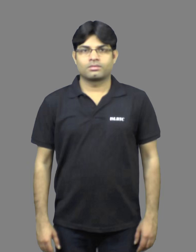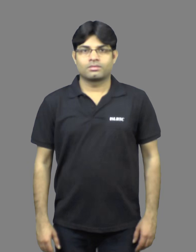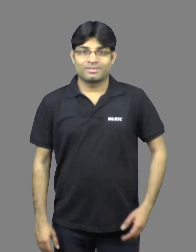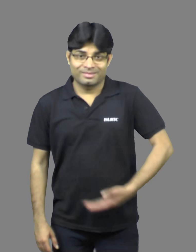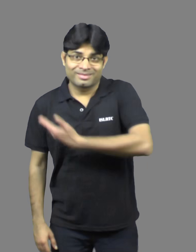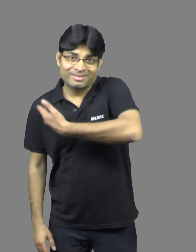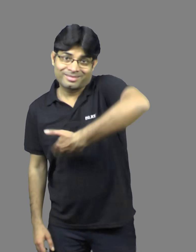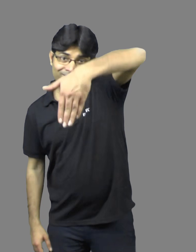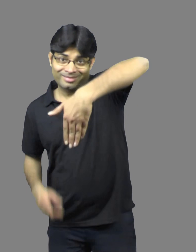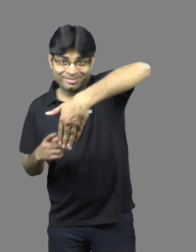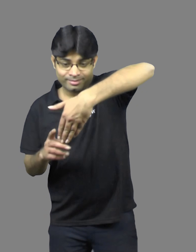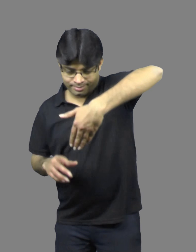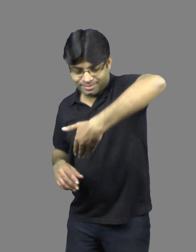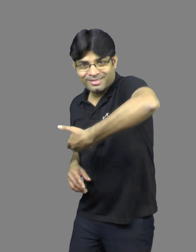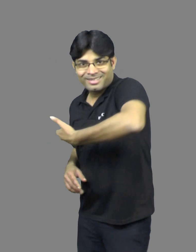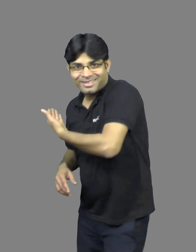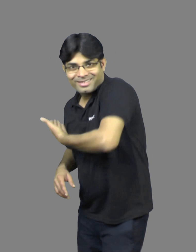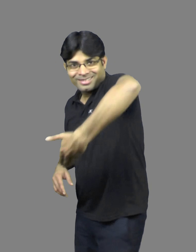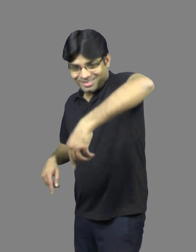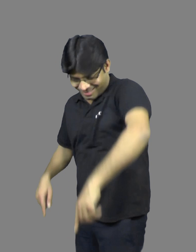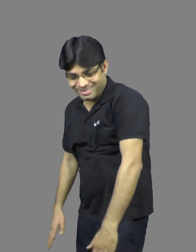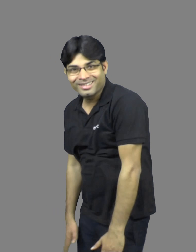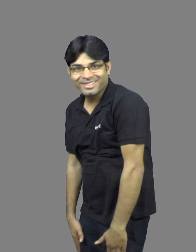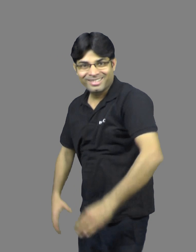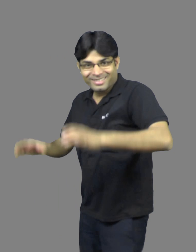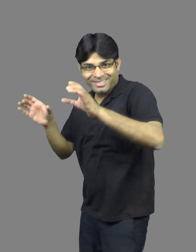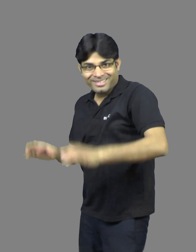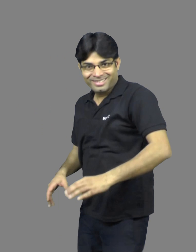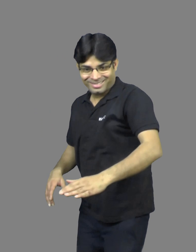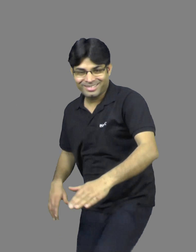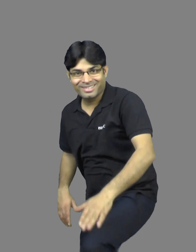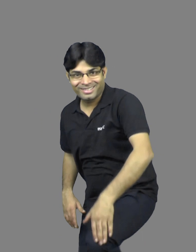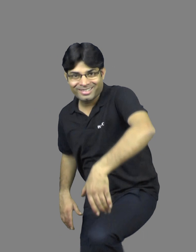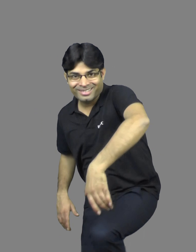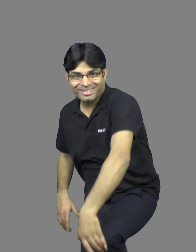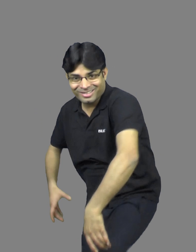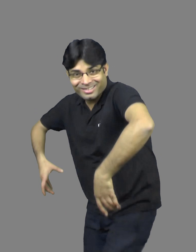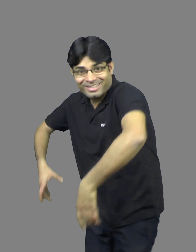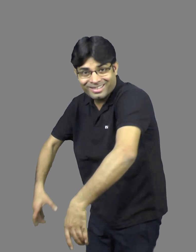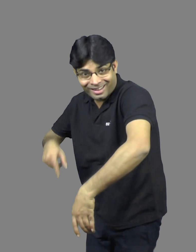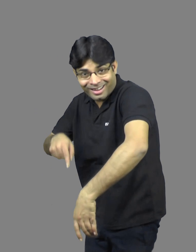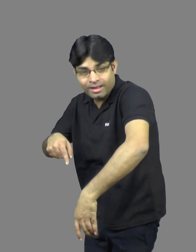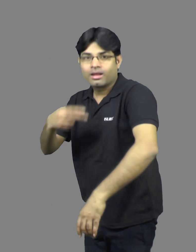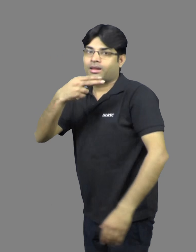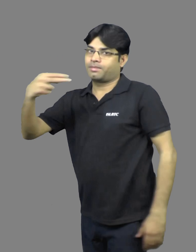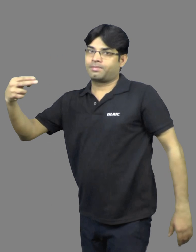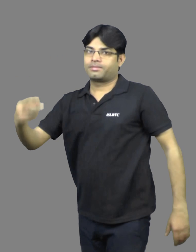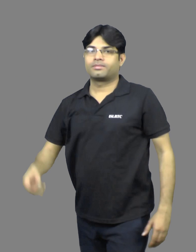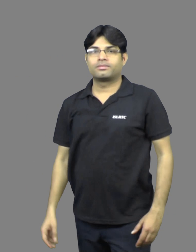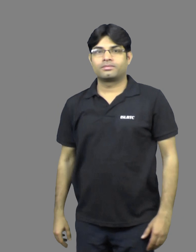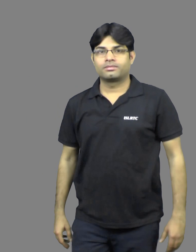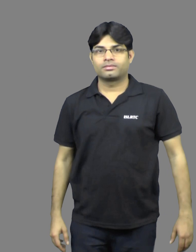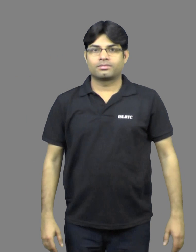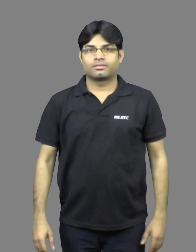Pads